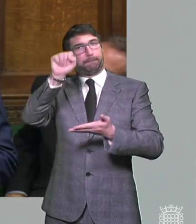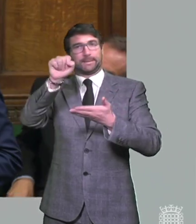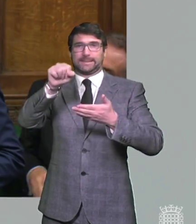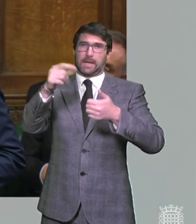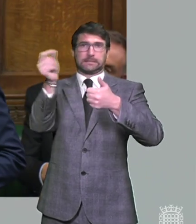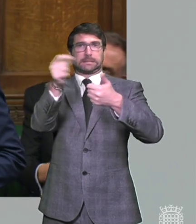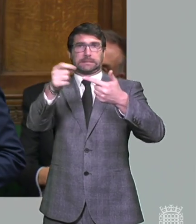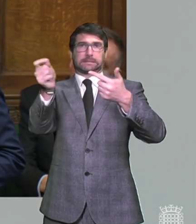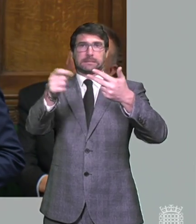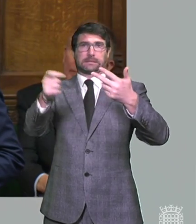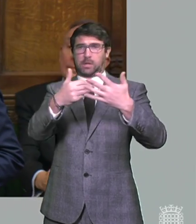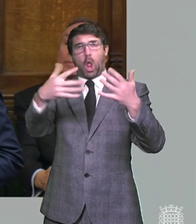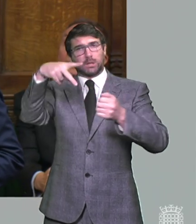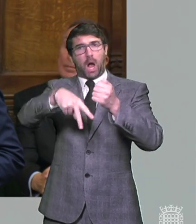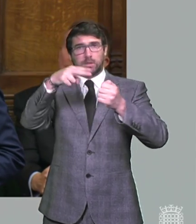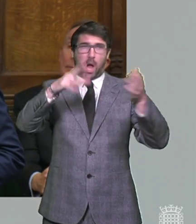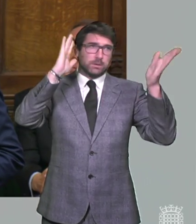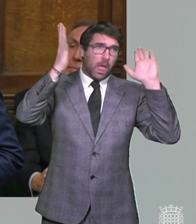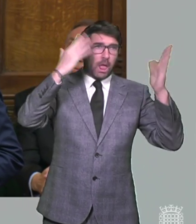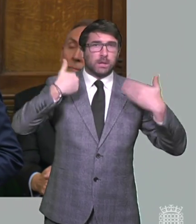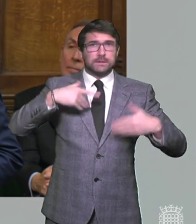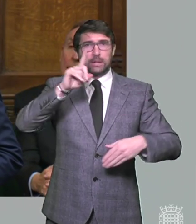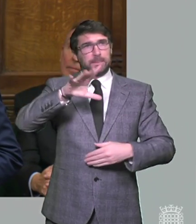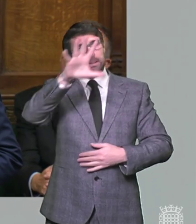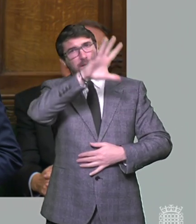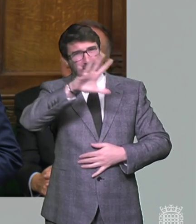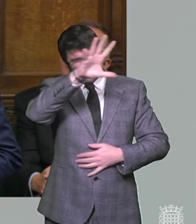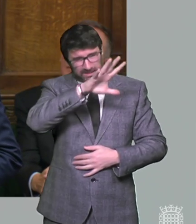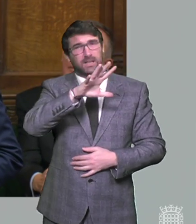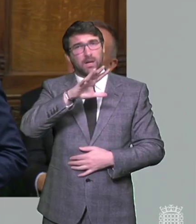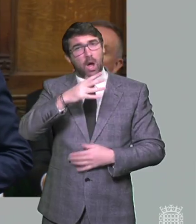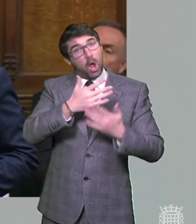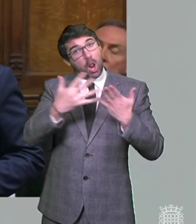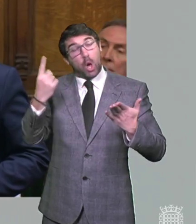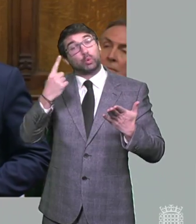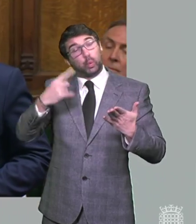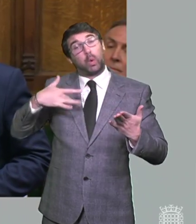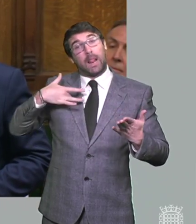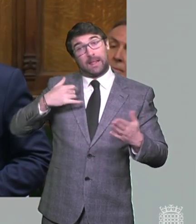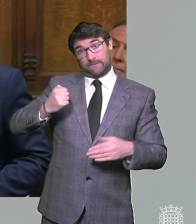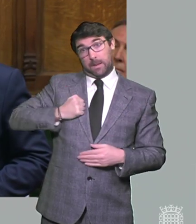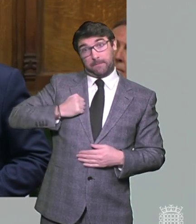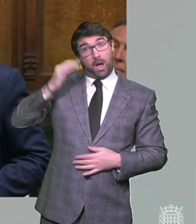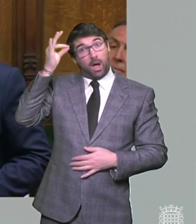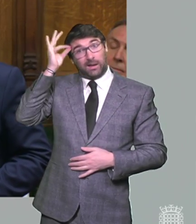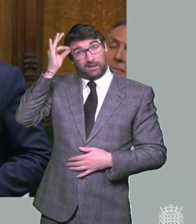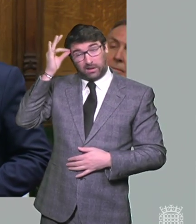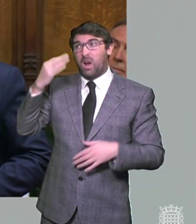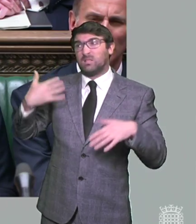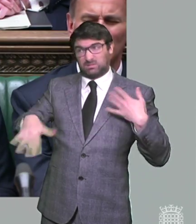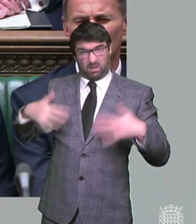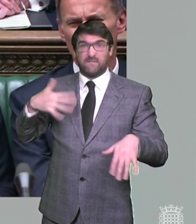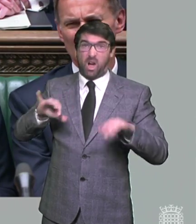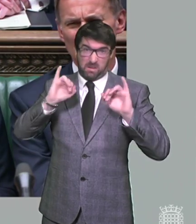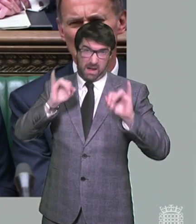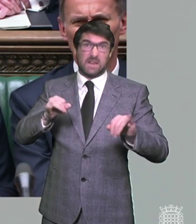I recognise that the Prime Minister has faced a week of mental anguish and despair herself.